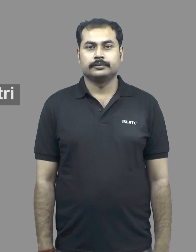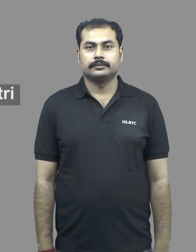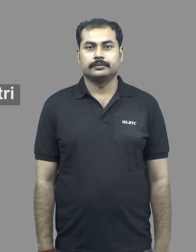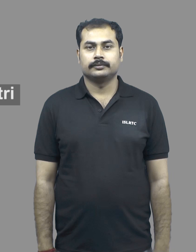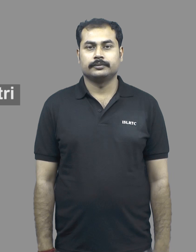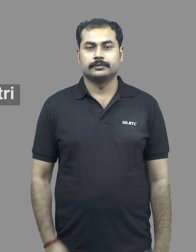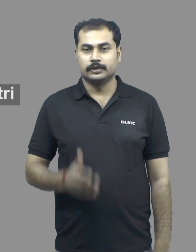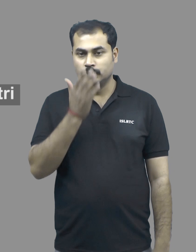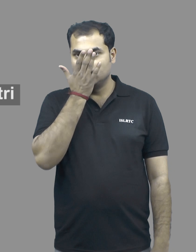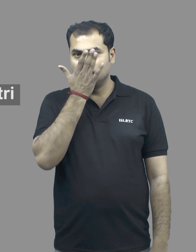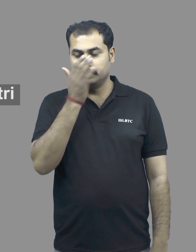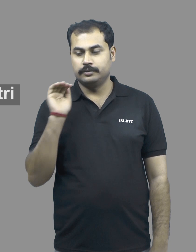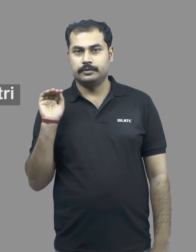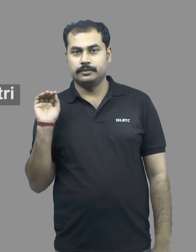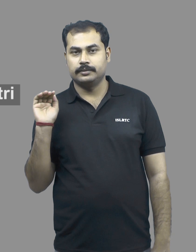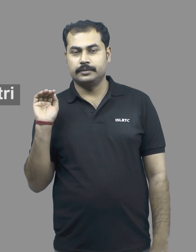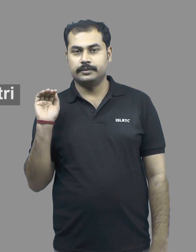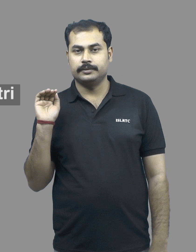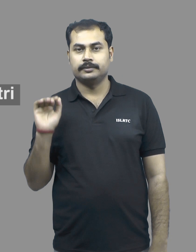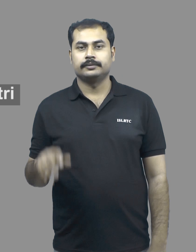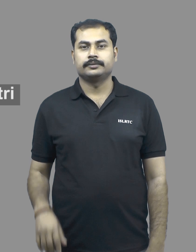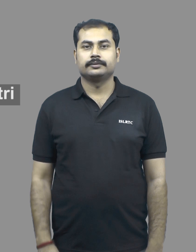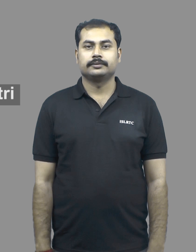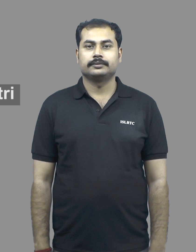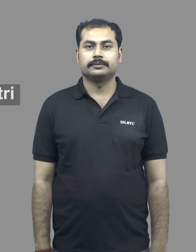Maha Shivaratri